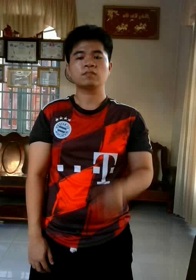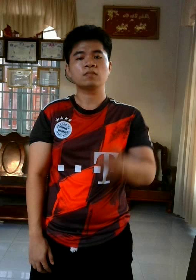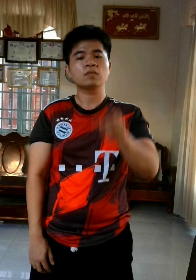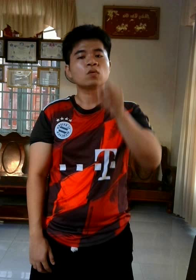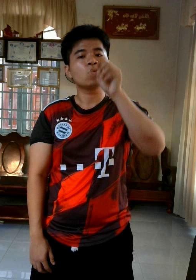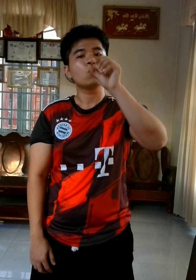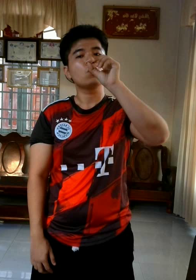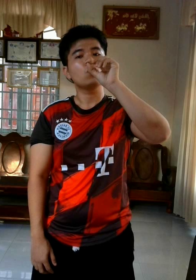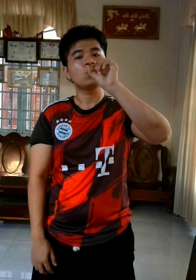uong nuoc